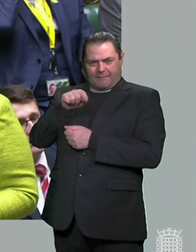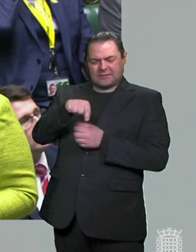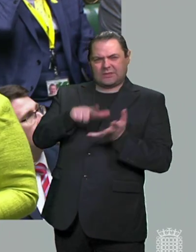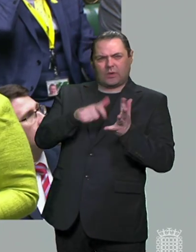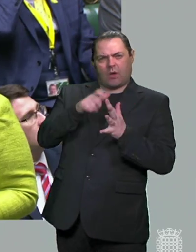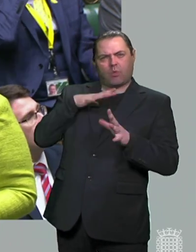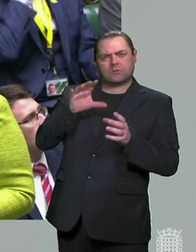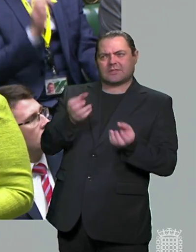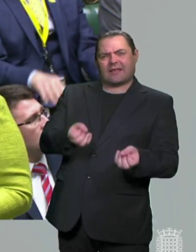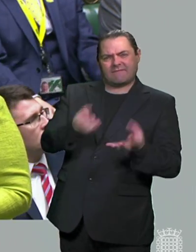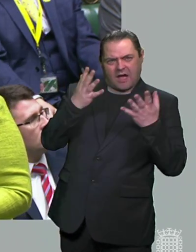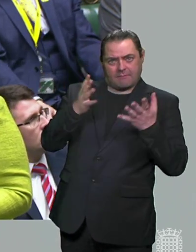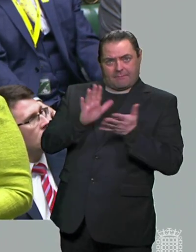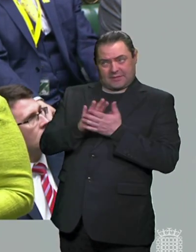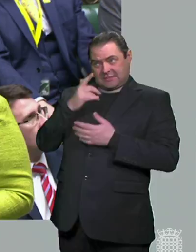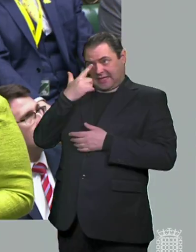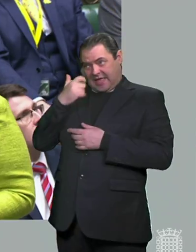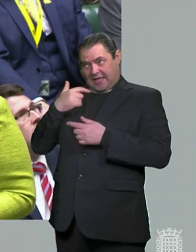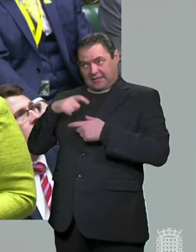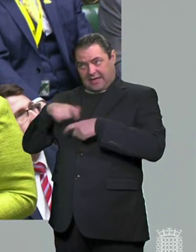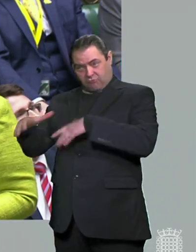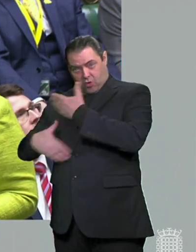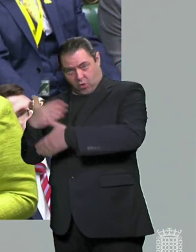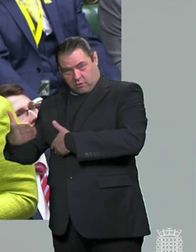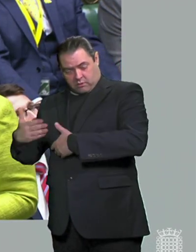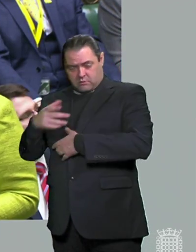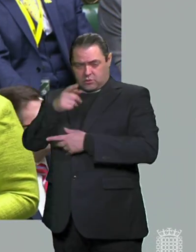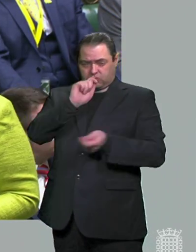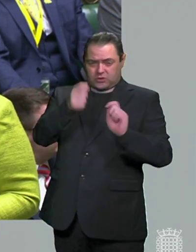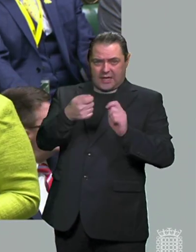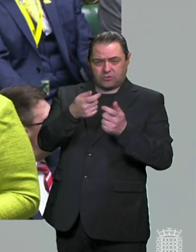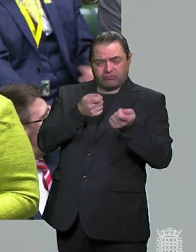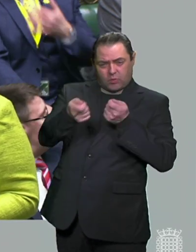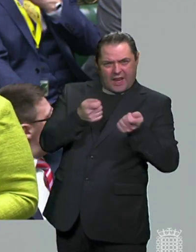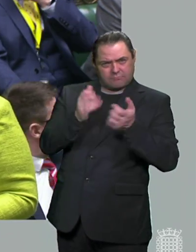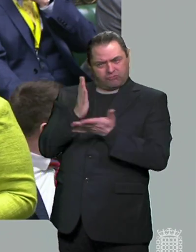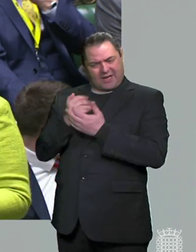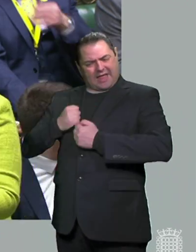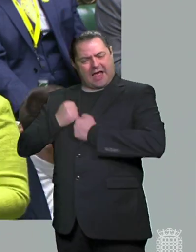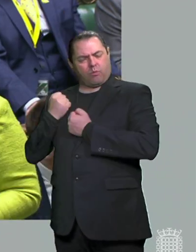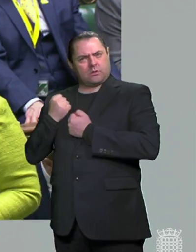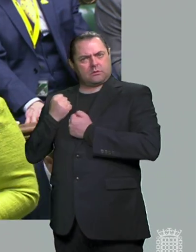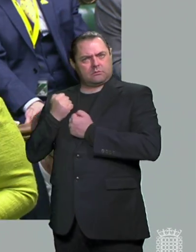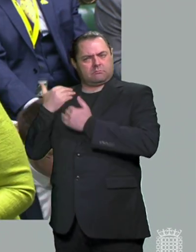Does he think it would be right for UK Ministers to change regulations in devolved matters without consent?